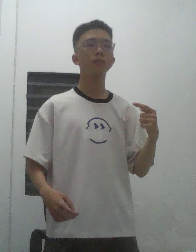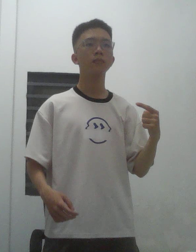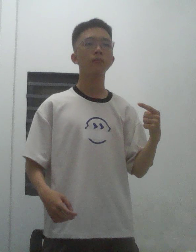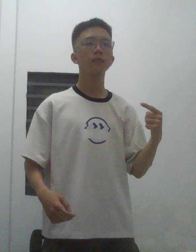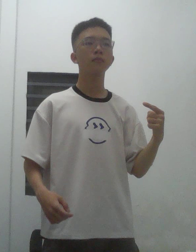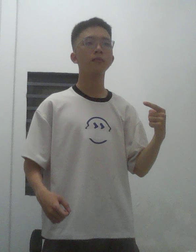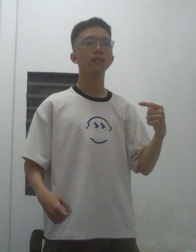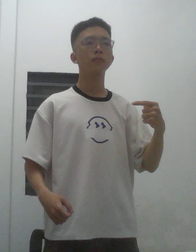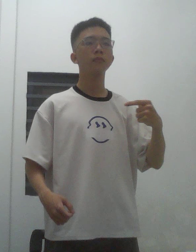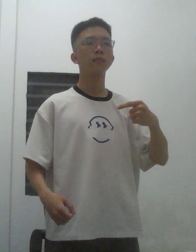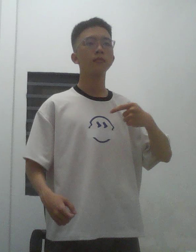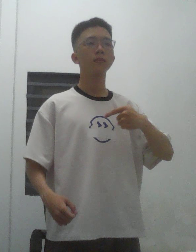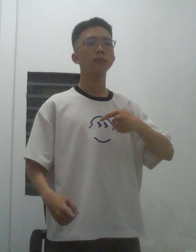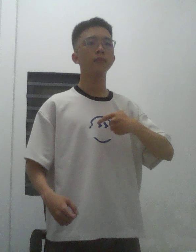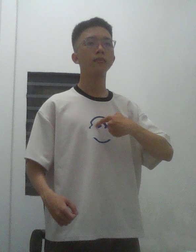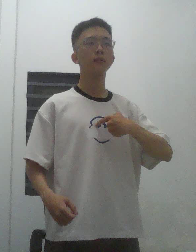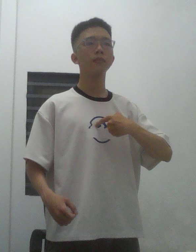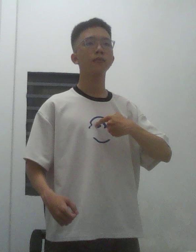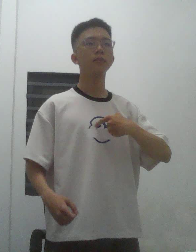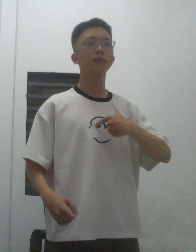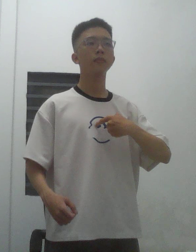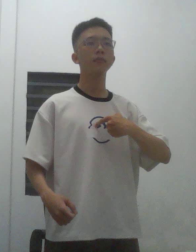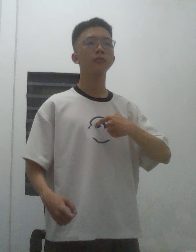toi